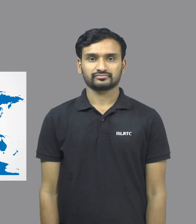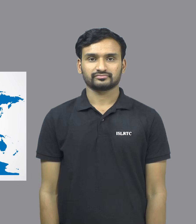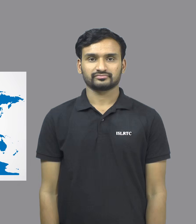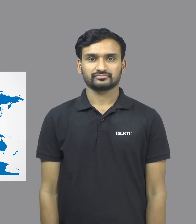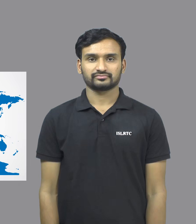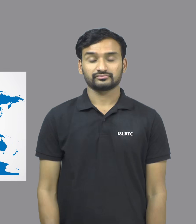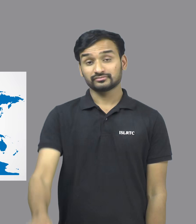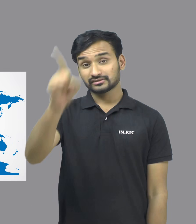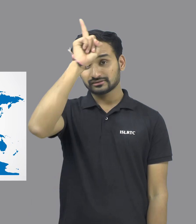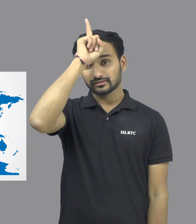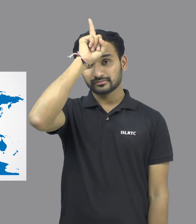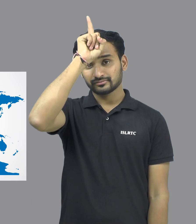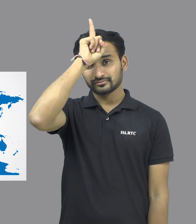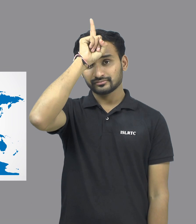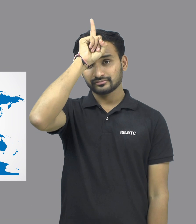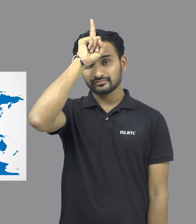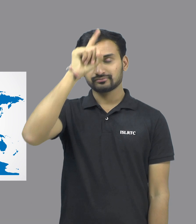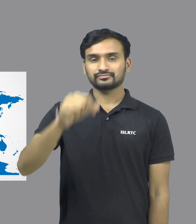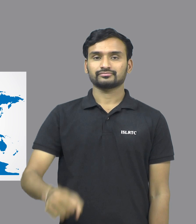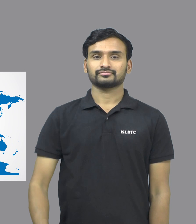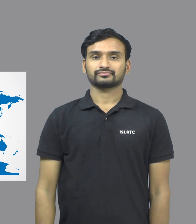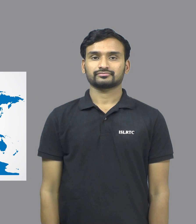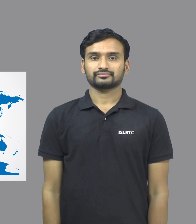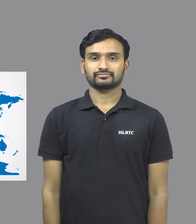Germany